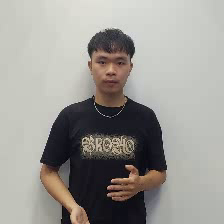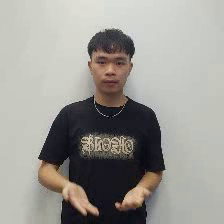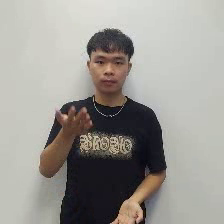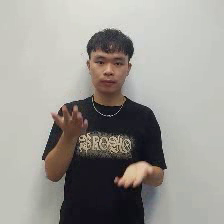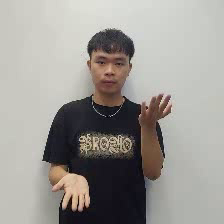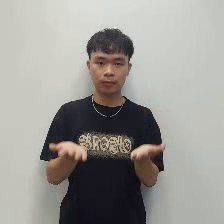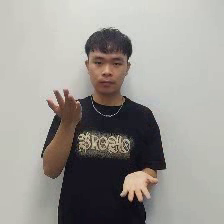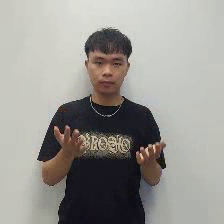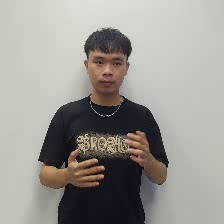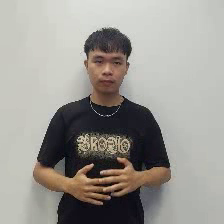Có thể